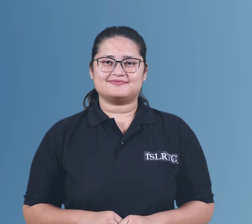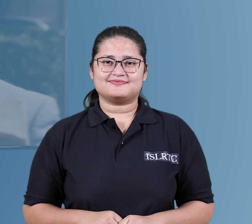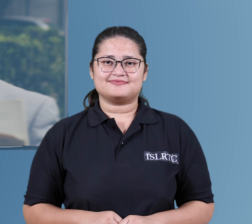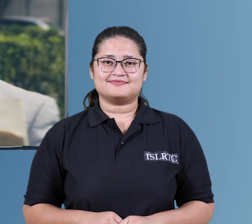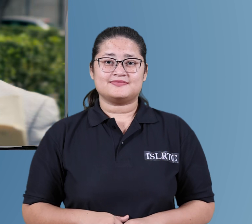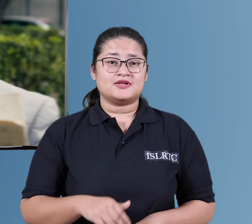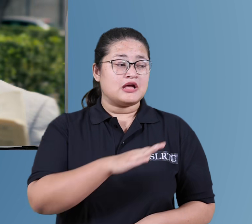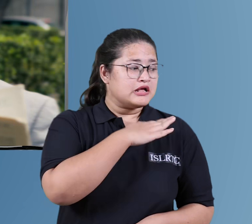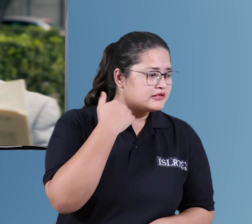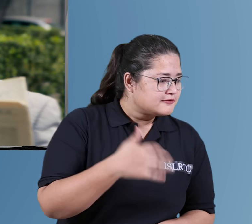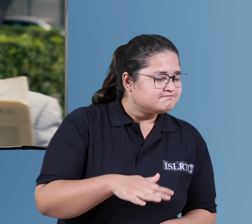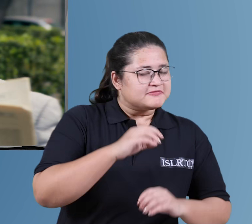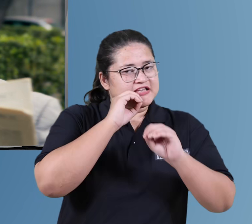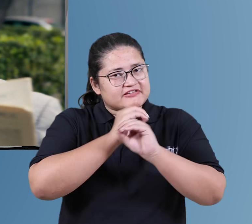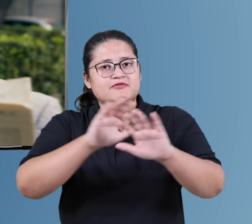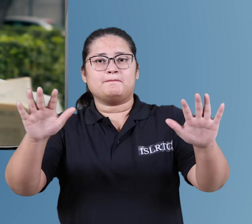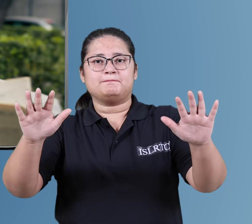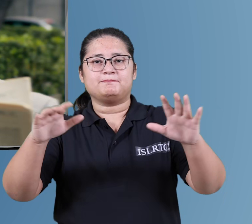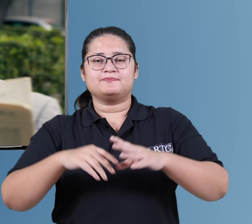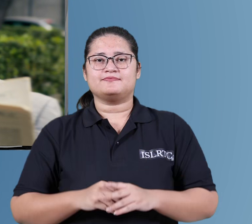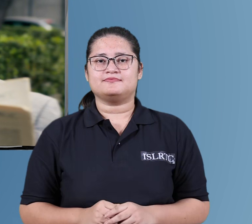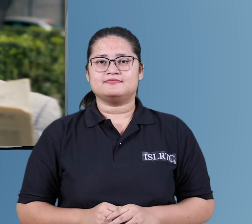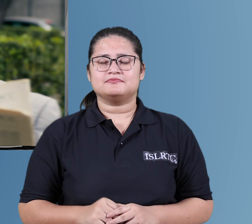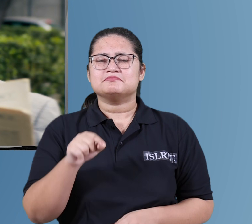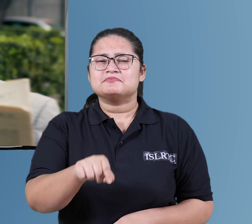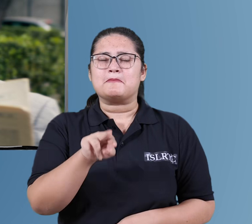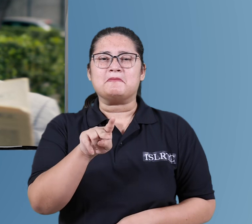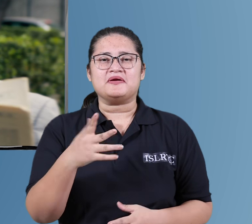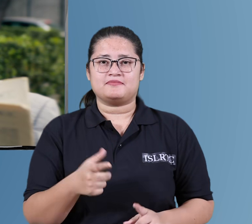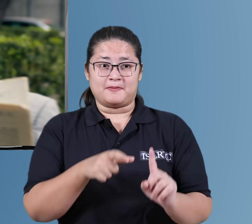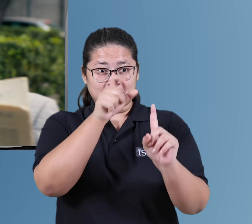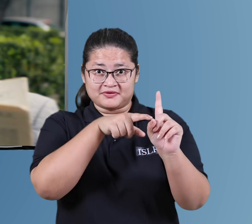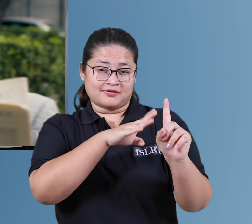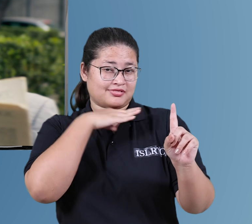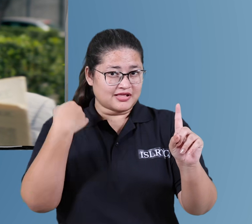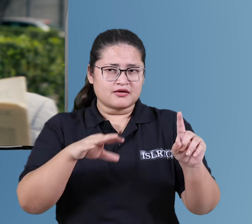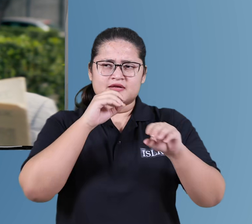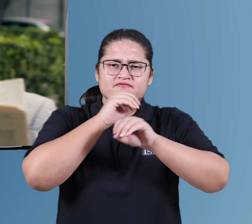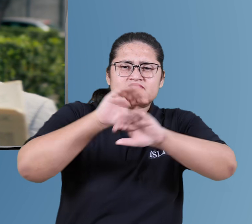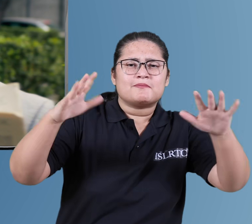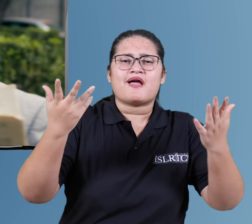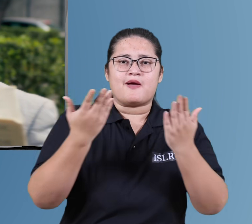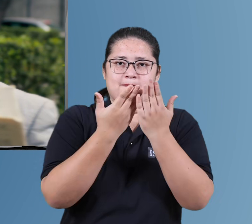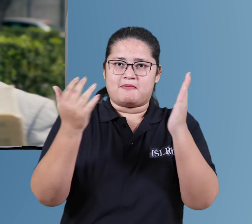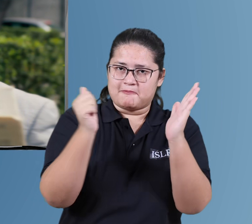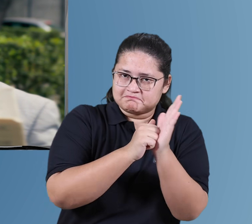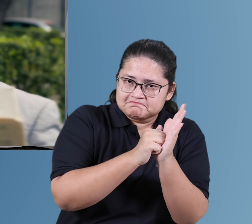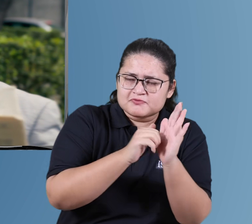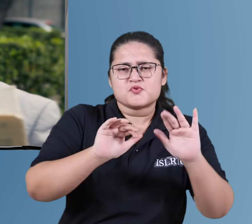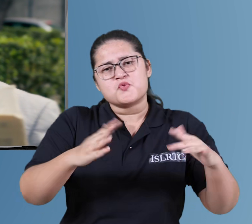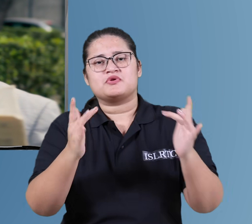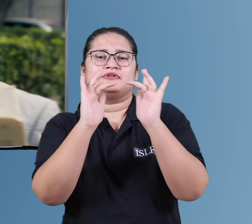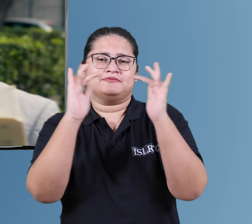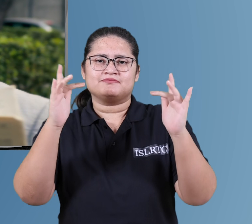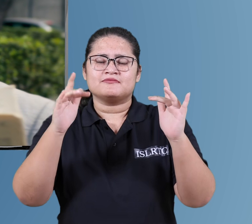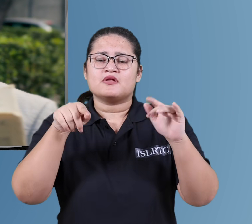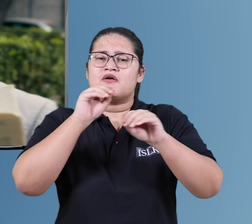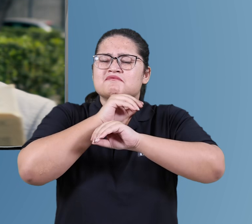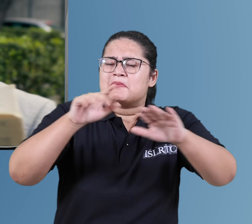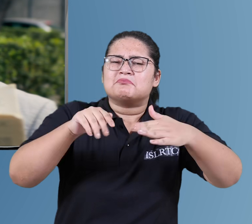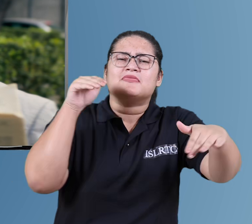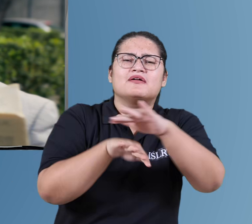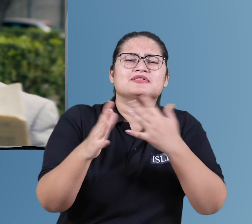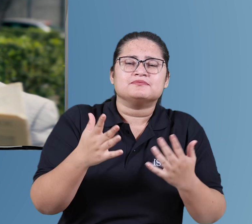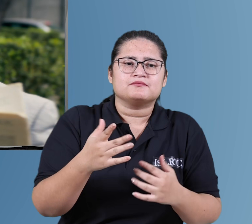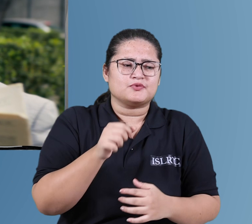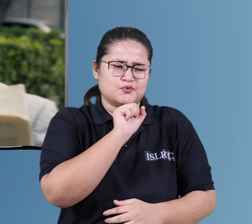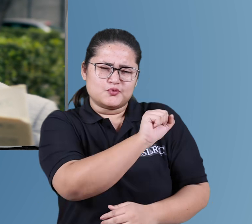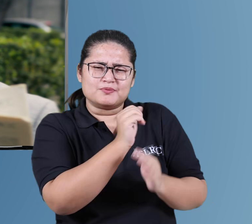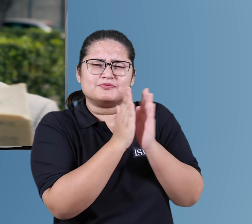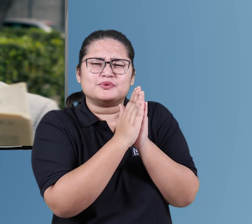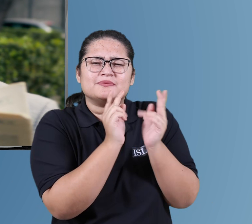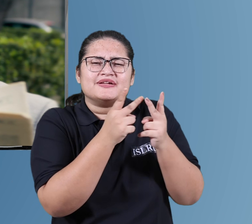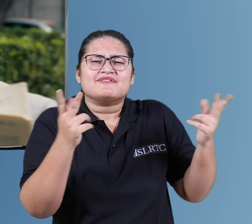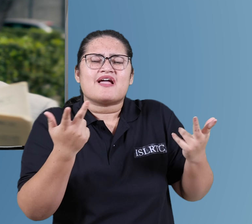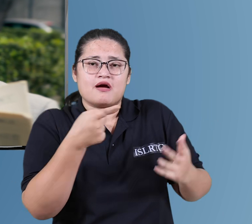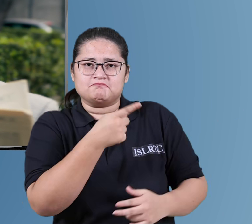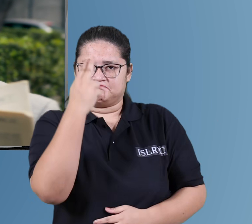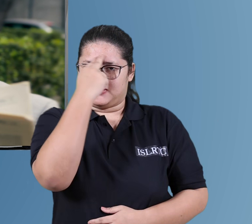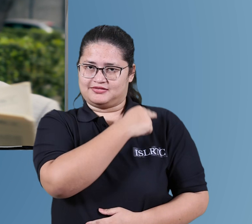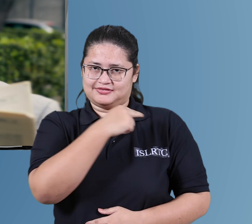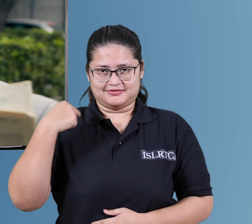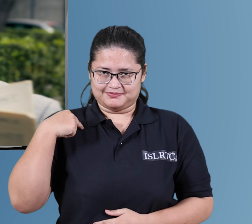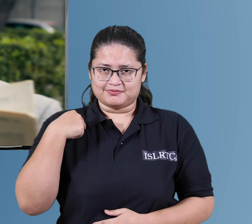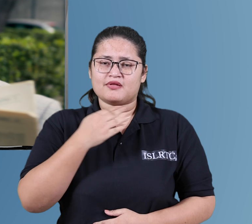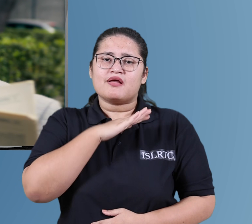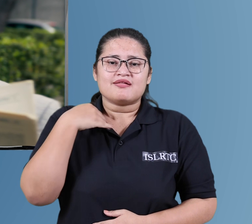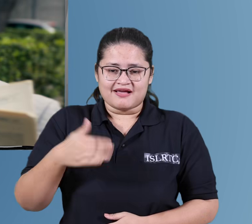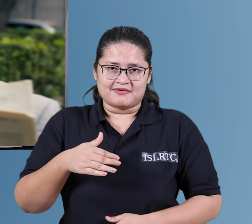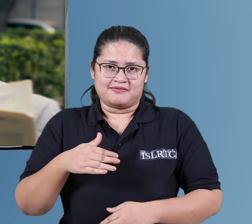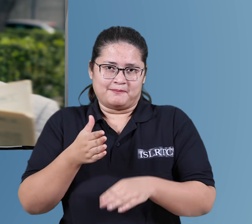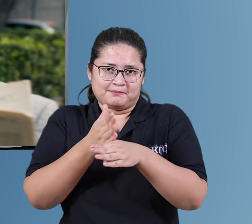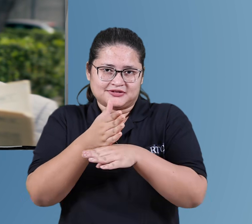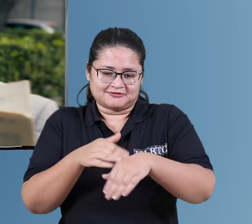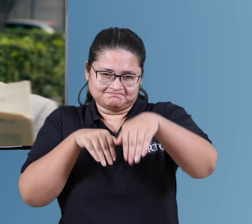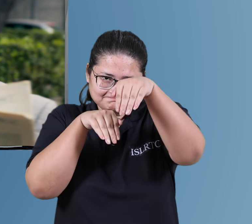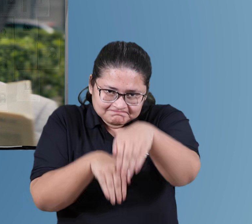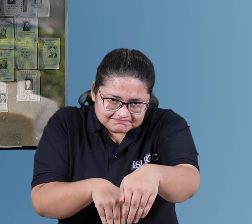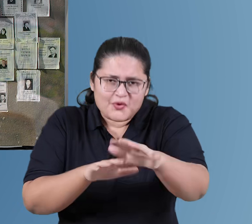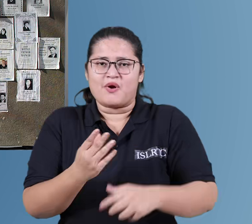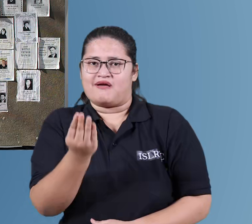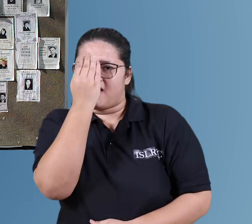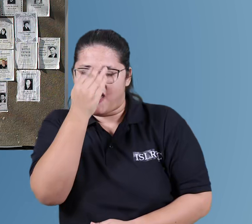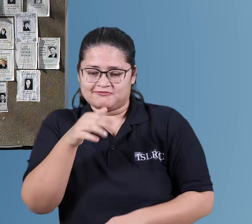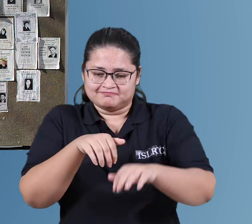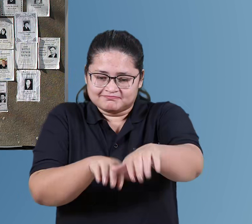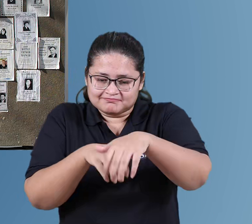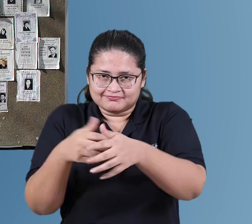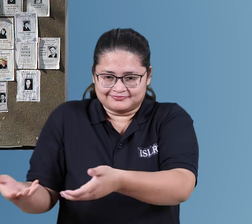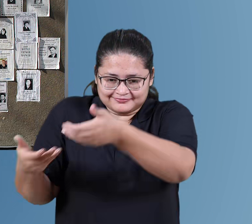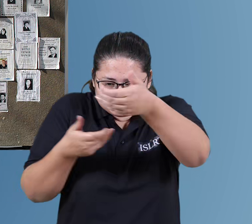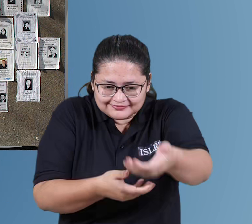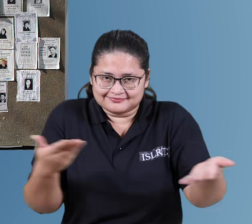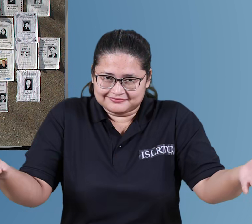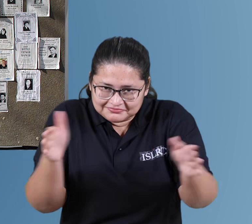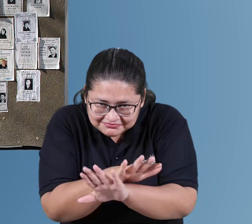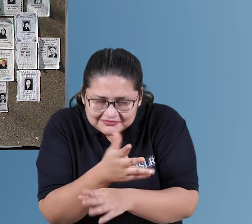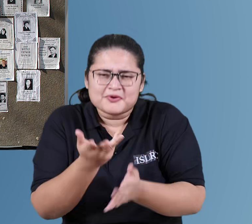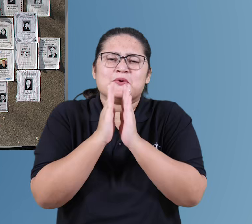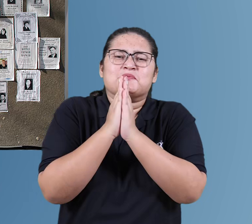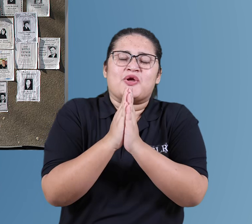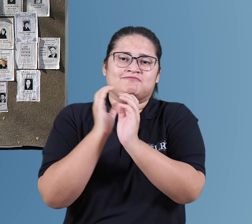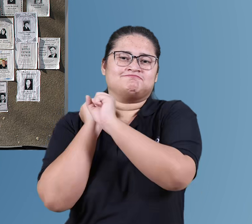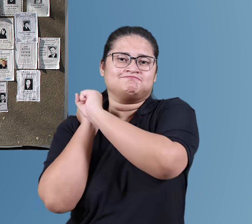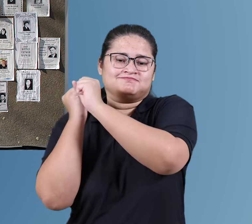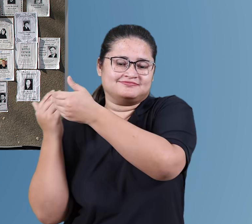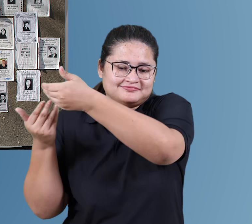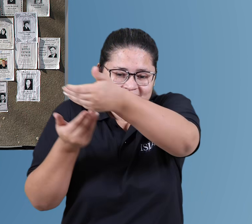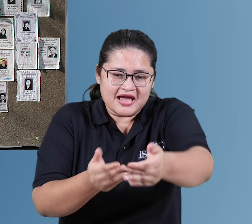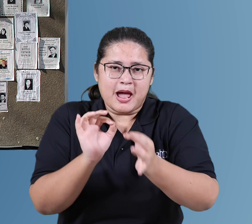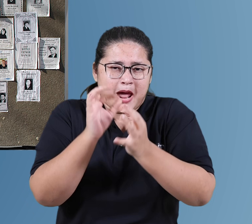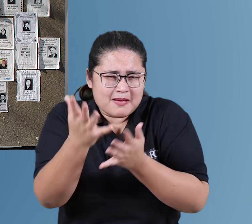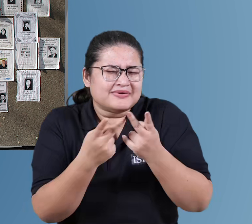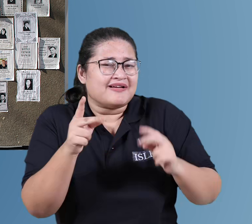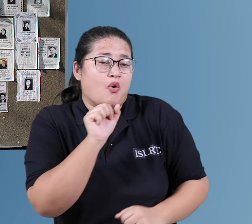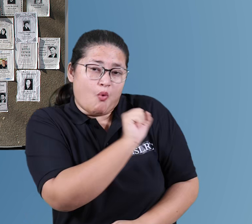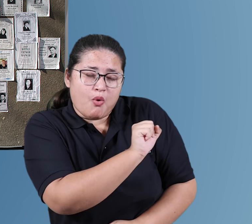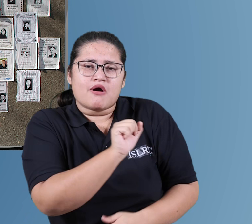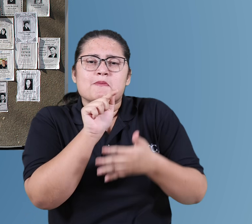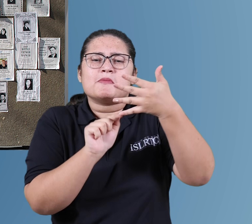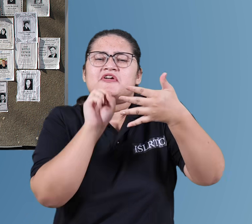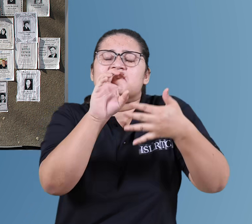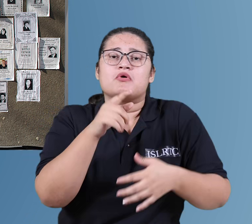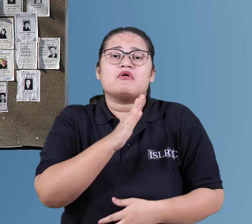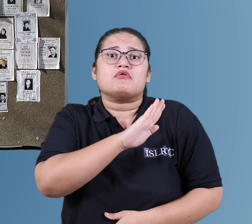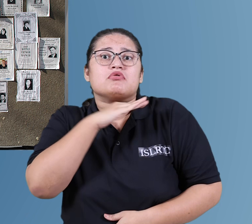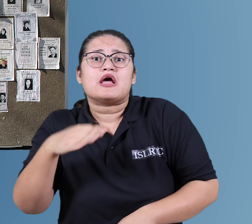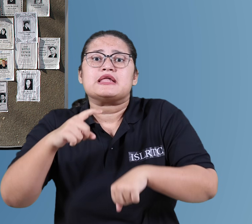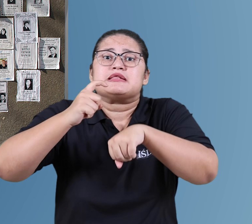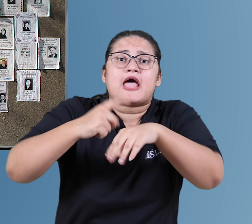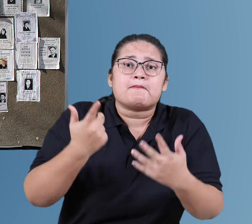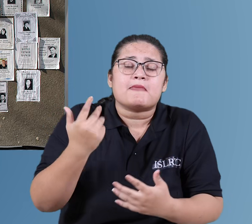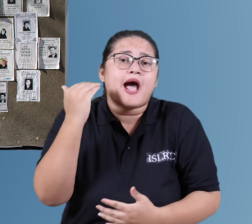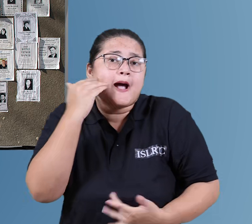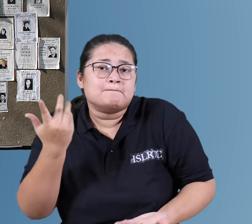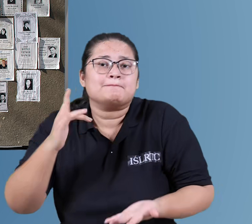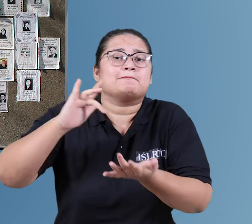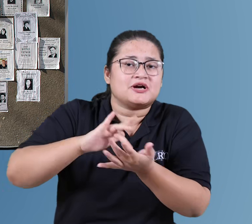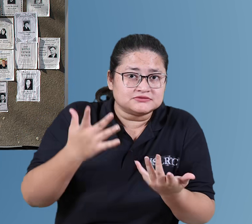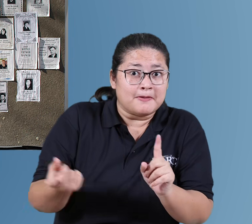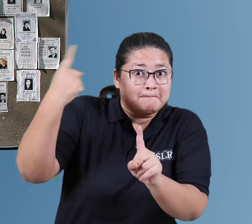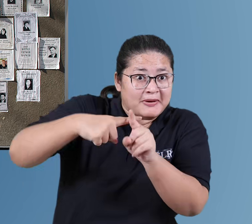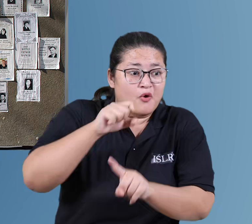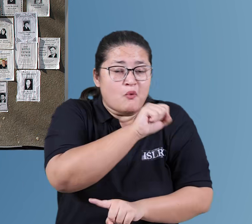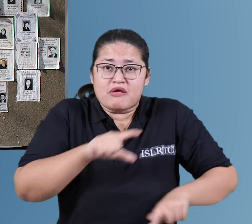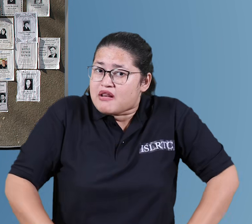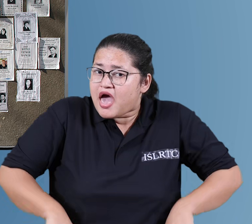Obituary An “obituary” is a notice about someone who has died, usually published in a newspaper or online. It often provides a brief biography of the deceased and includes information about the funeral arrangements.